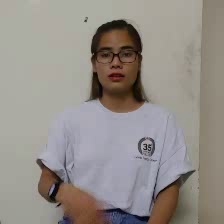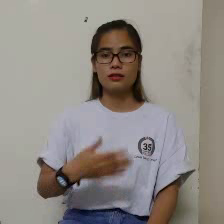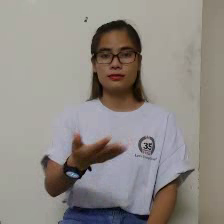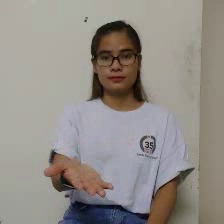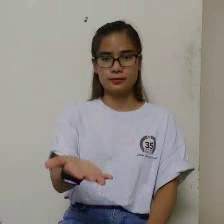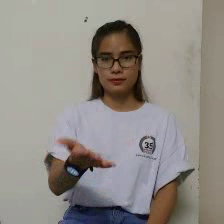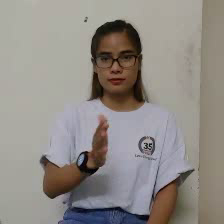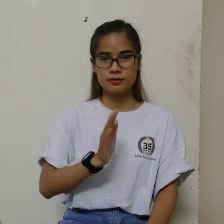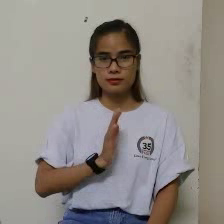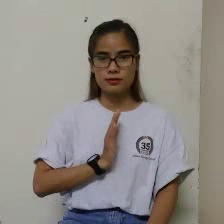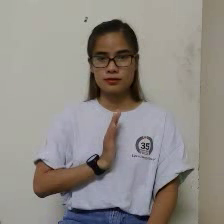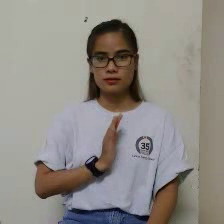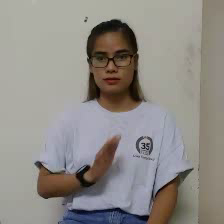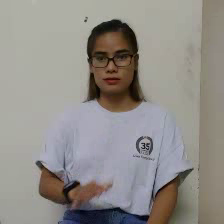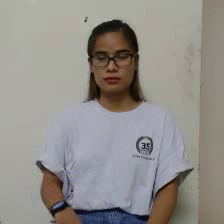Xin phép